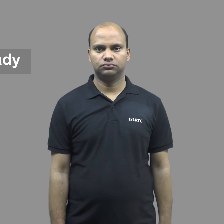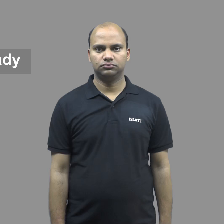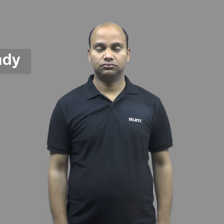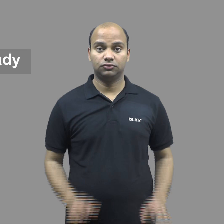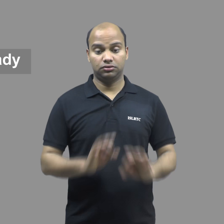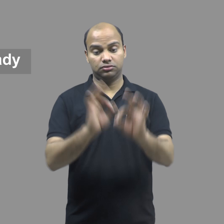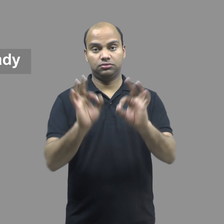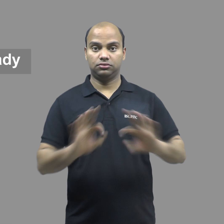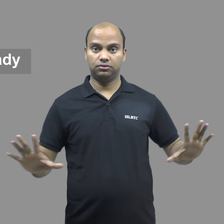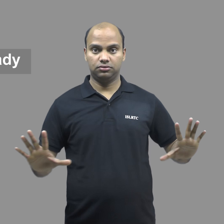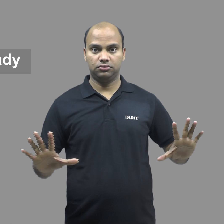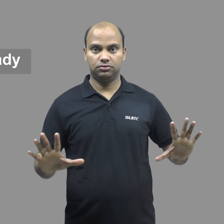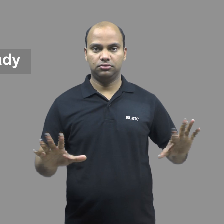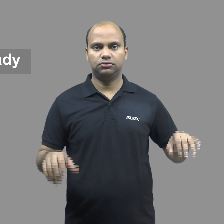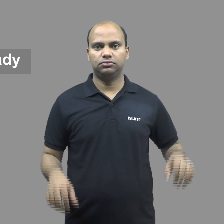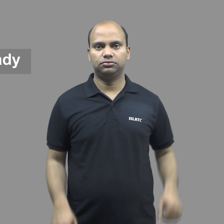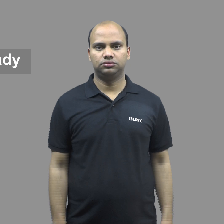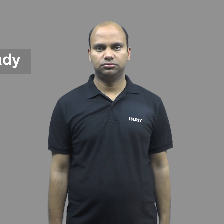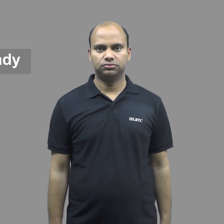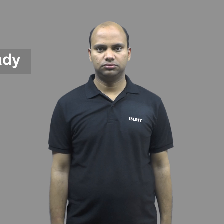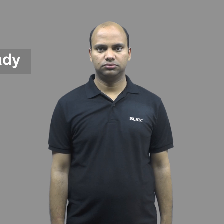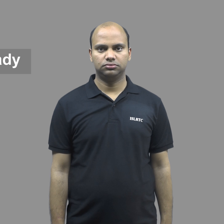Ready